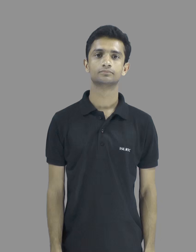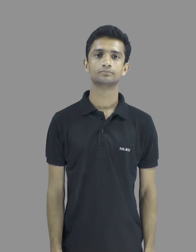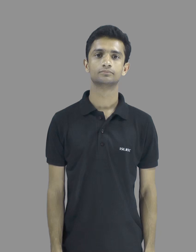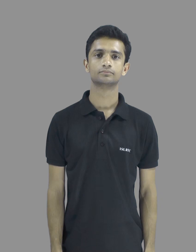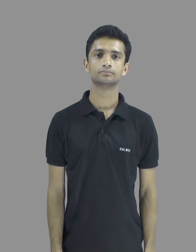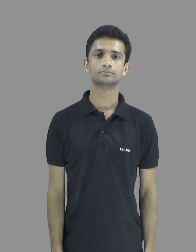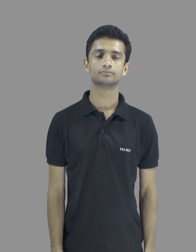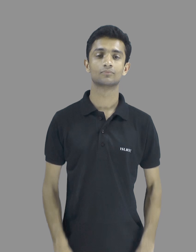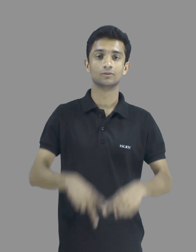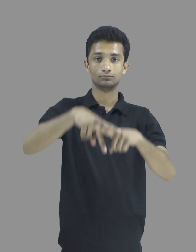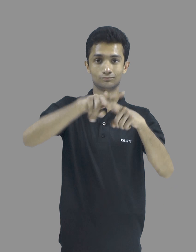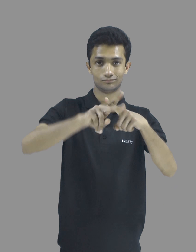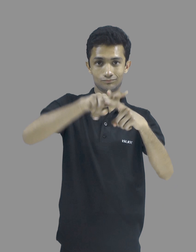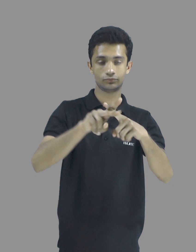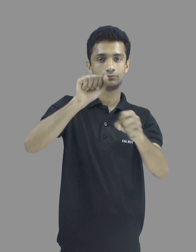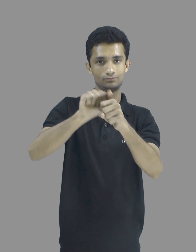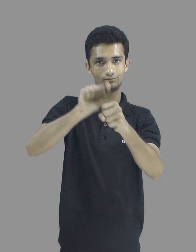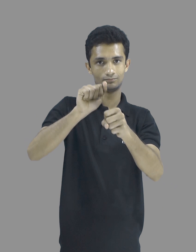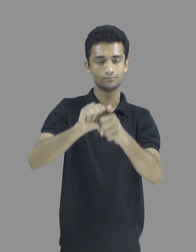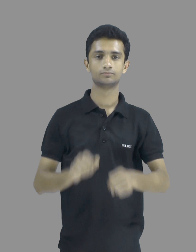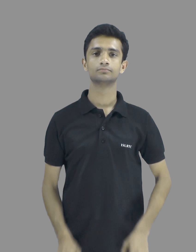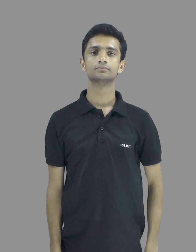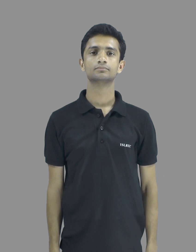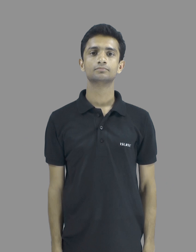Repair